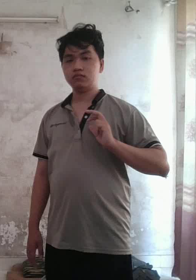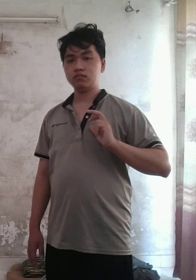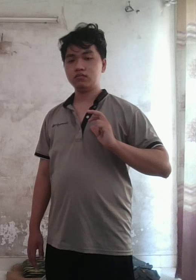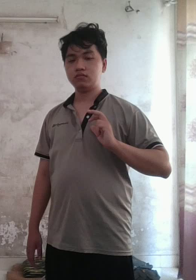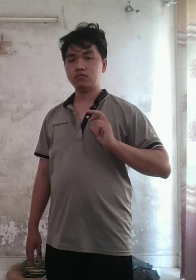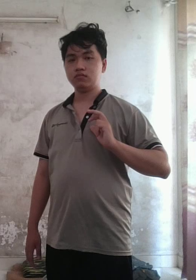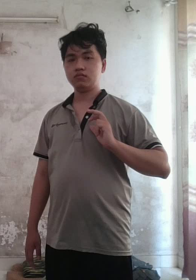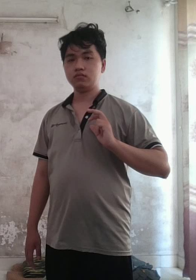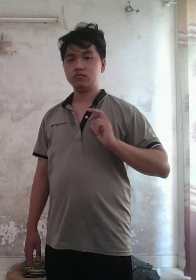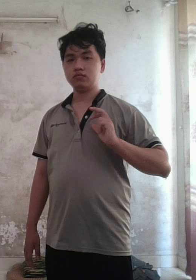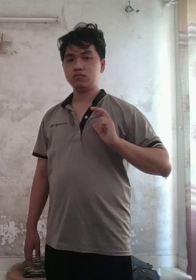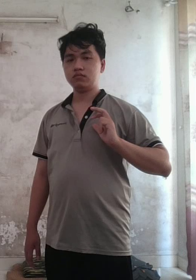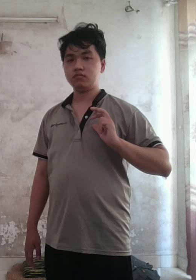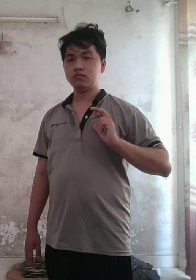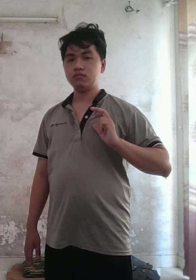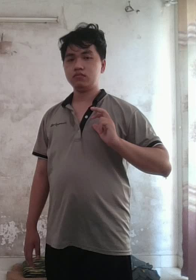giau co